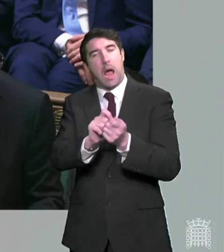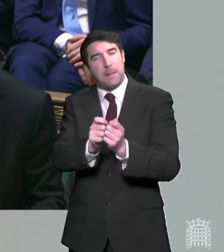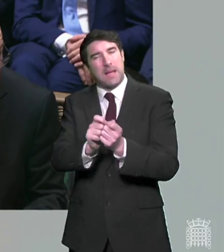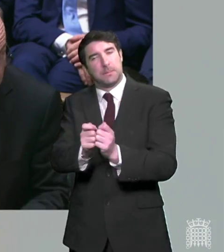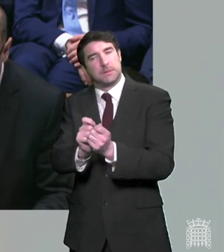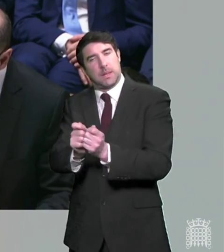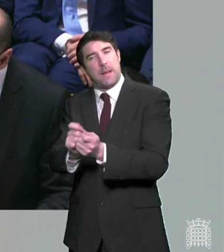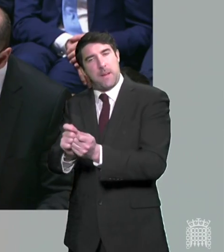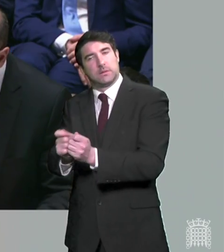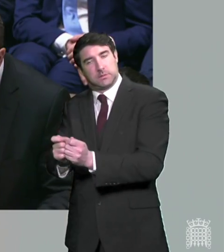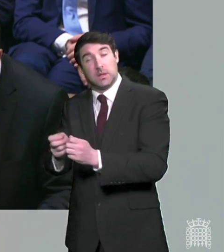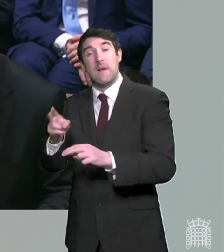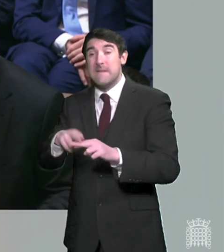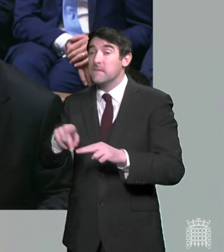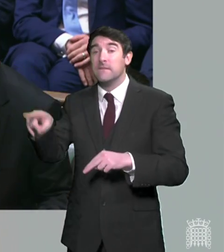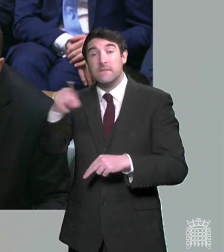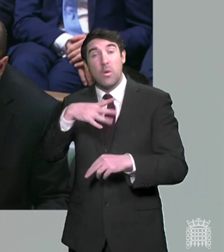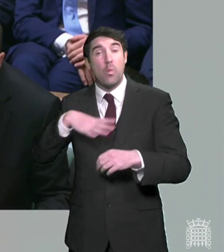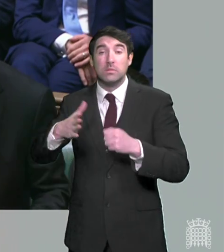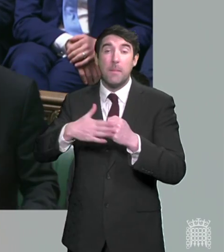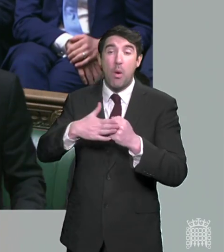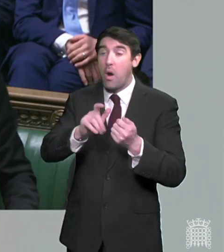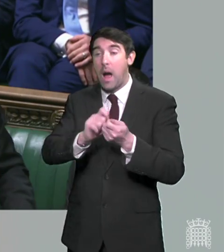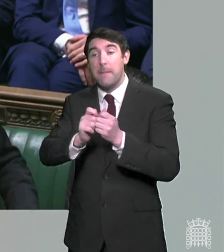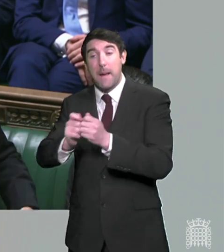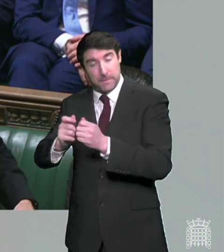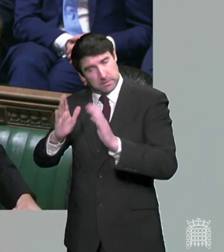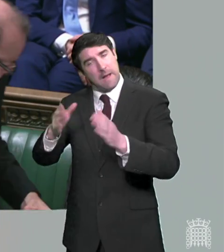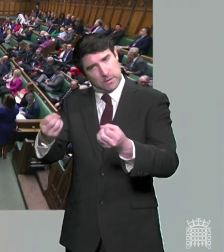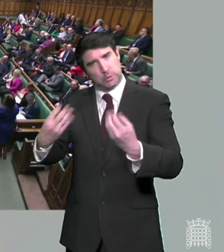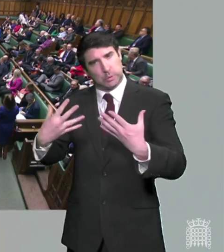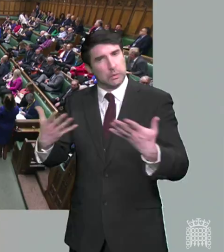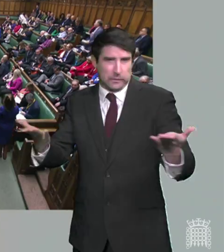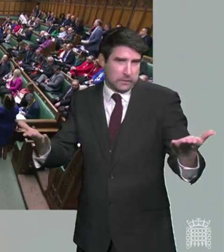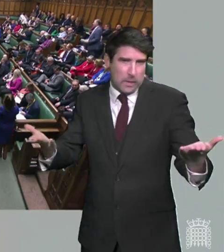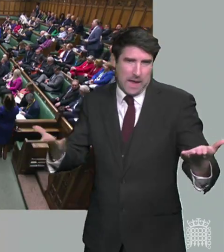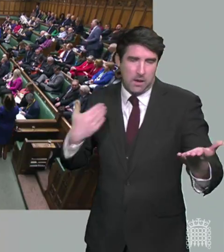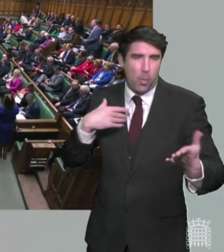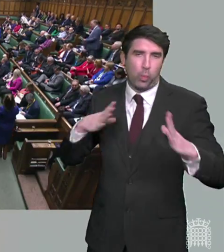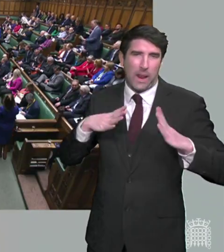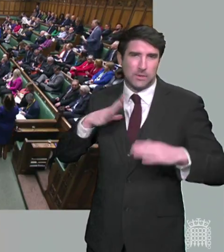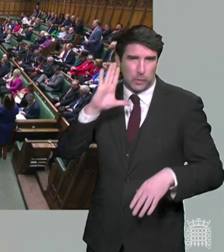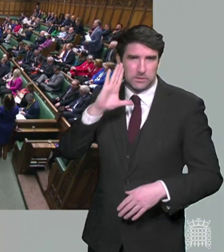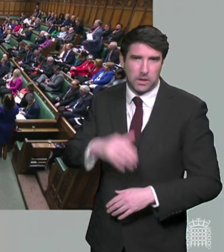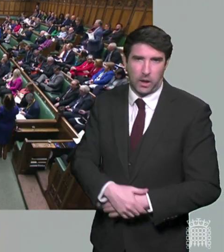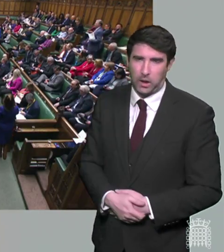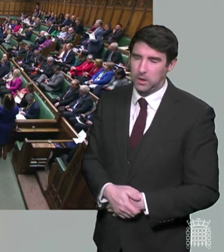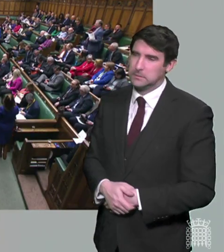We remain open to constructive dialogue with all interested parties on unresolved issues.